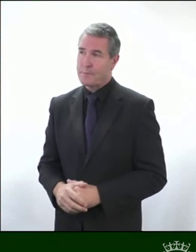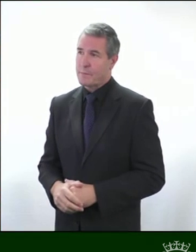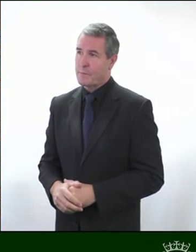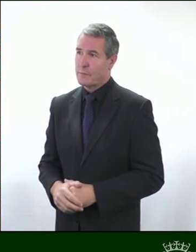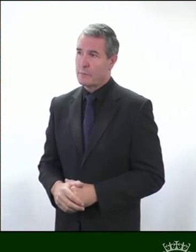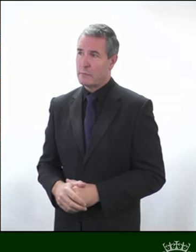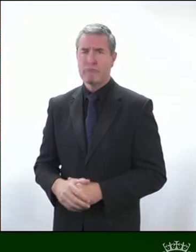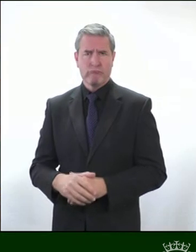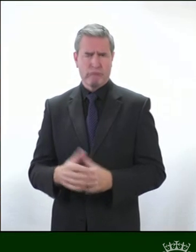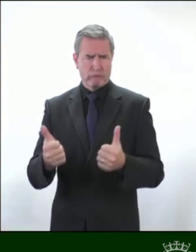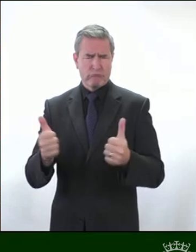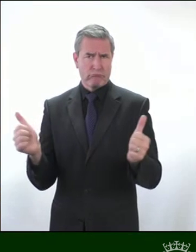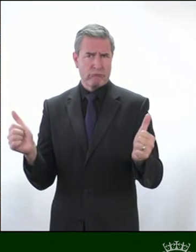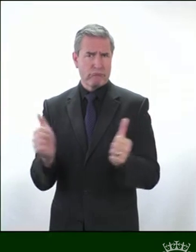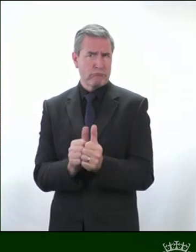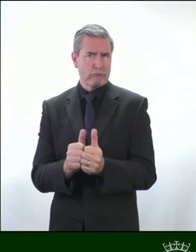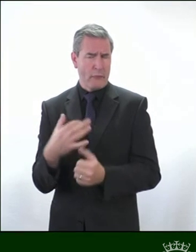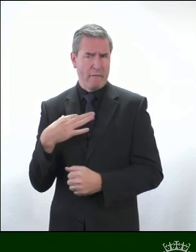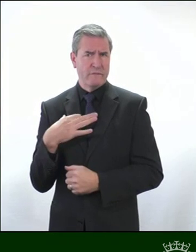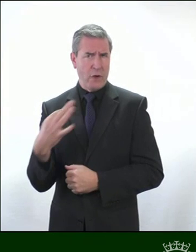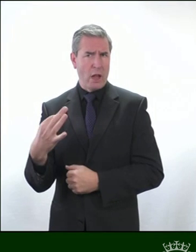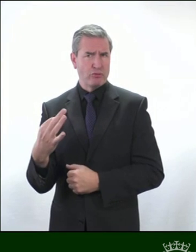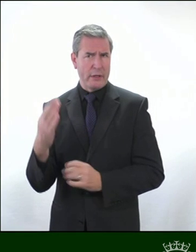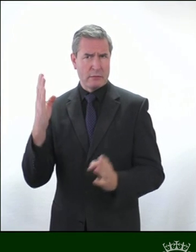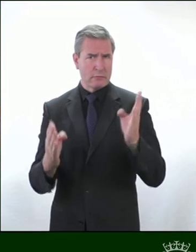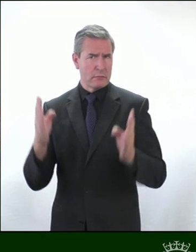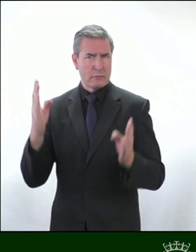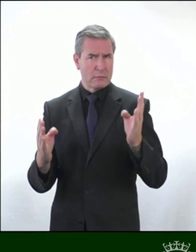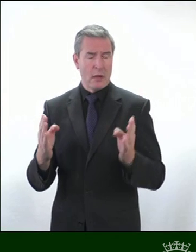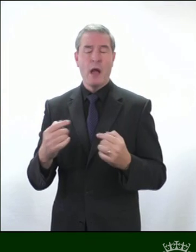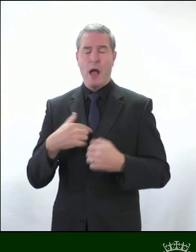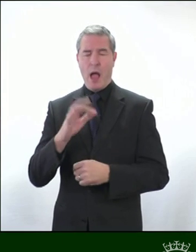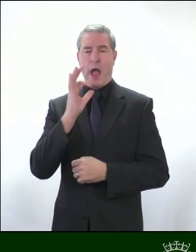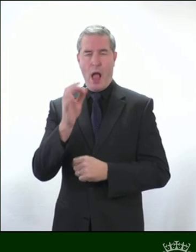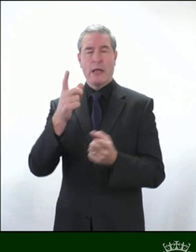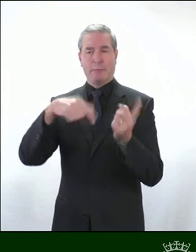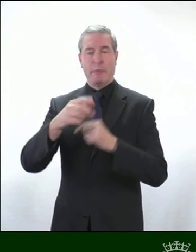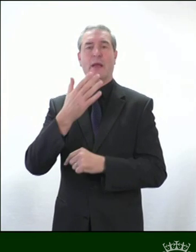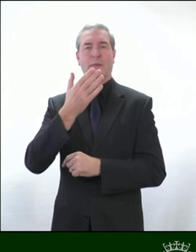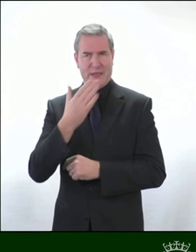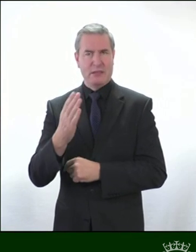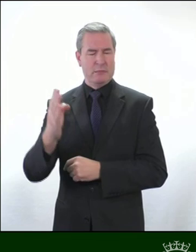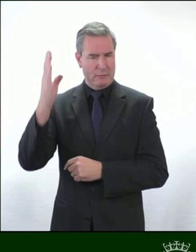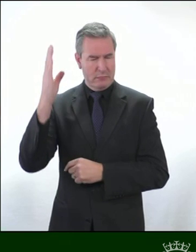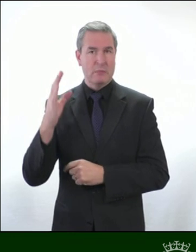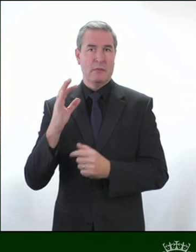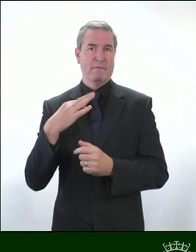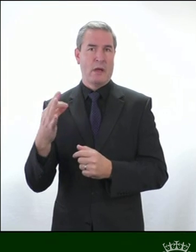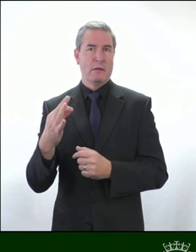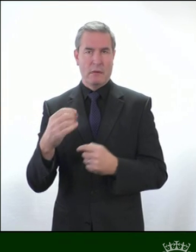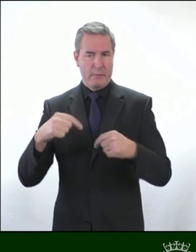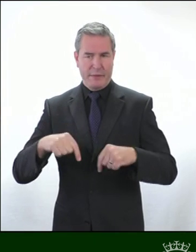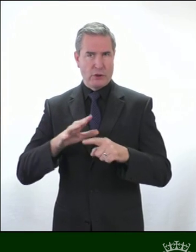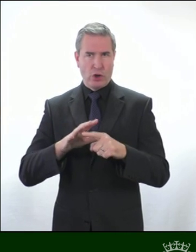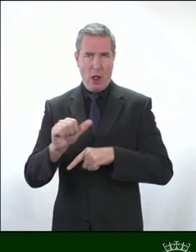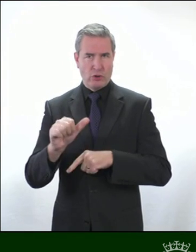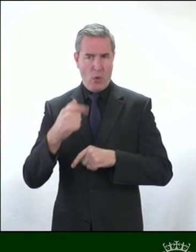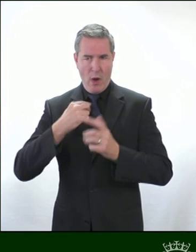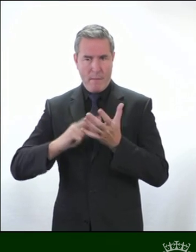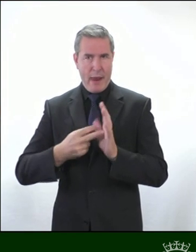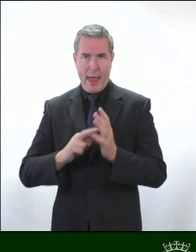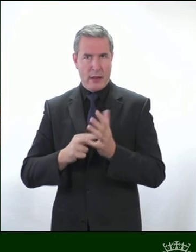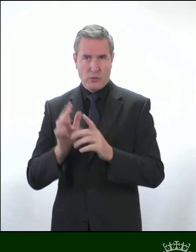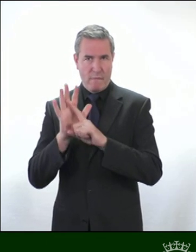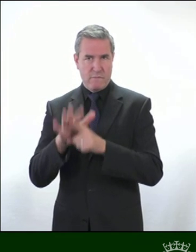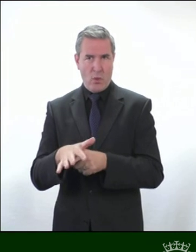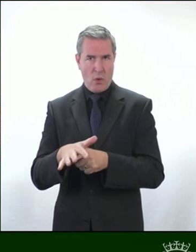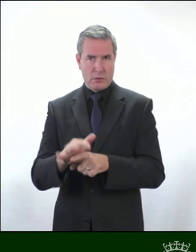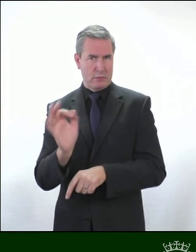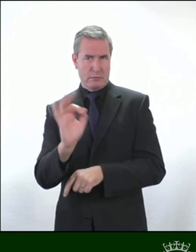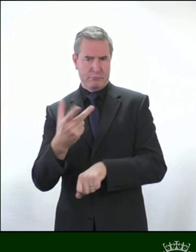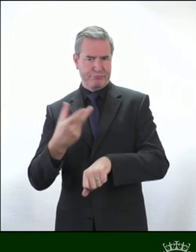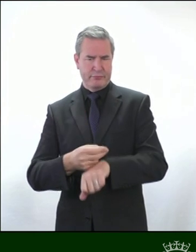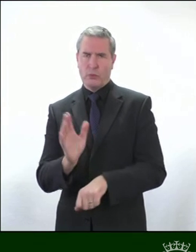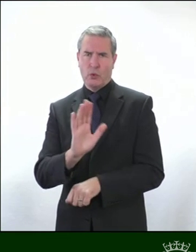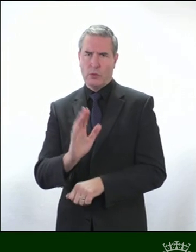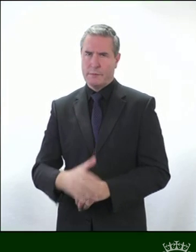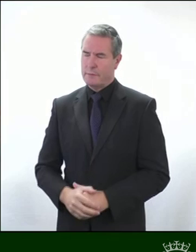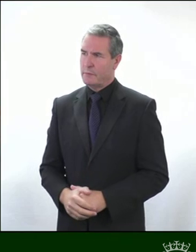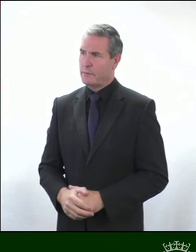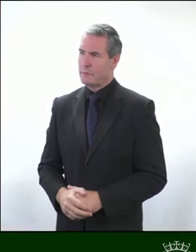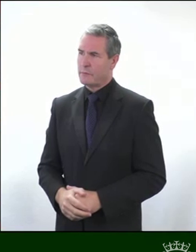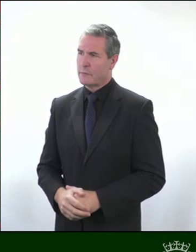Absolutely. I strongly urge people to take up the vaccine, but it is no part of our culture or our ambition in this country to make vaccines mandatory.